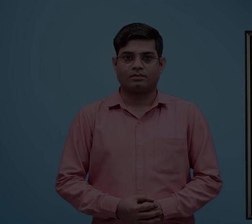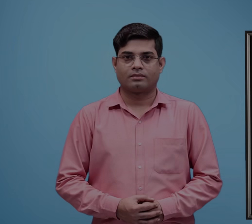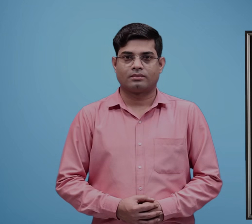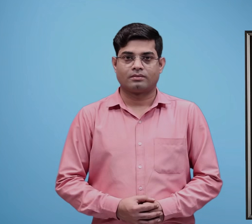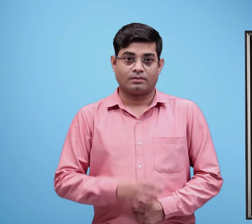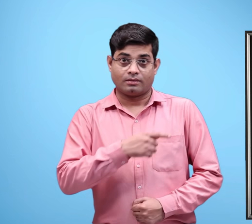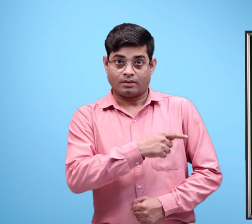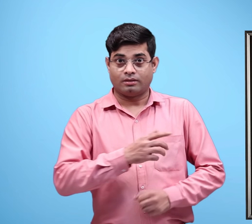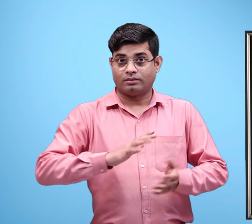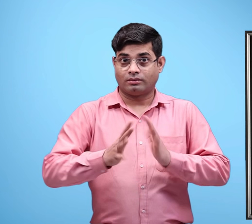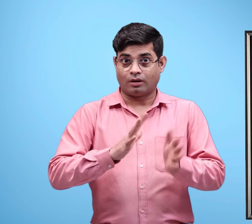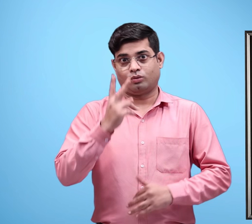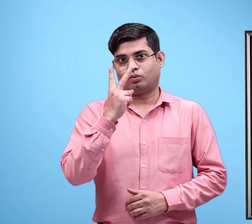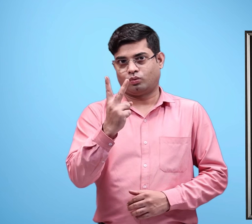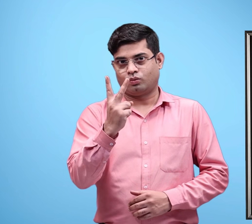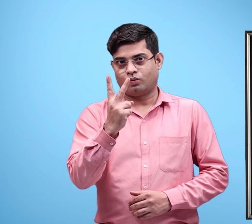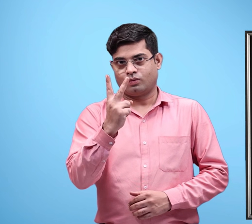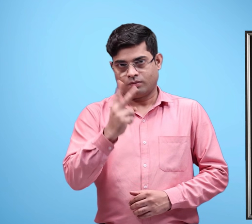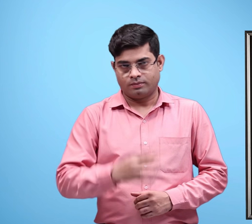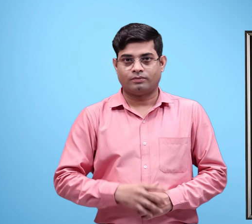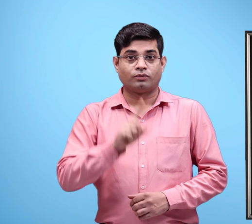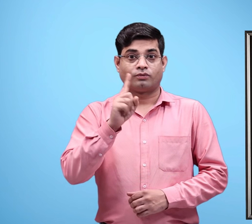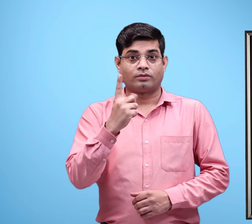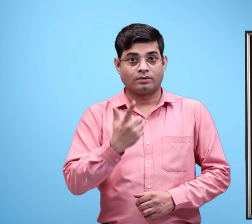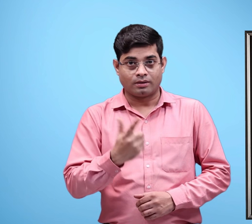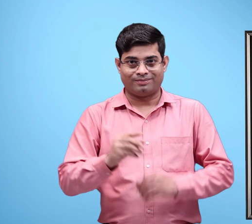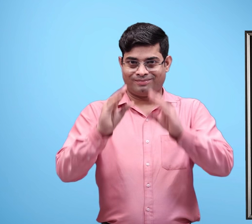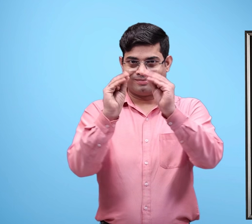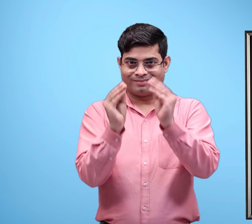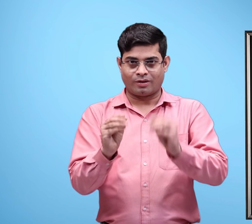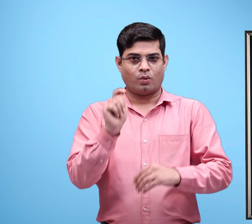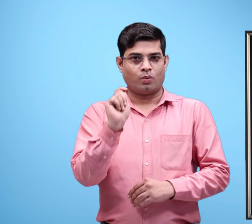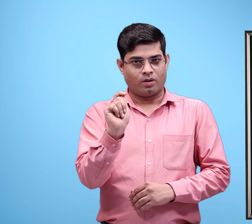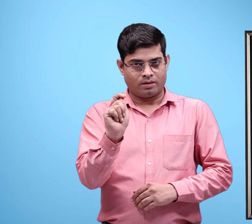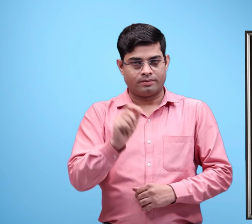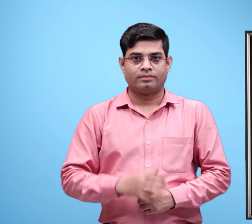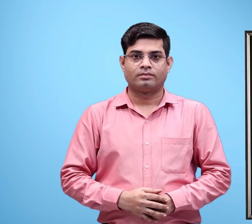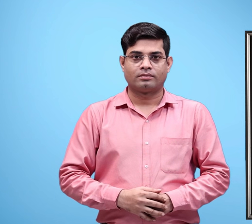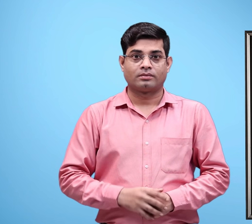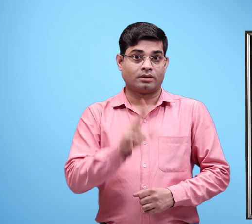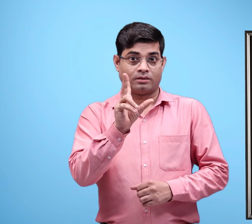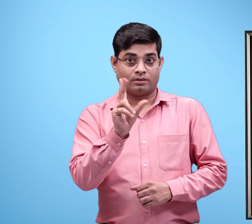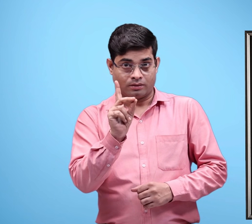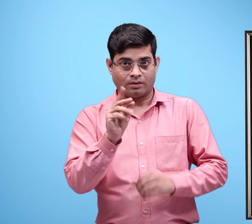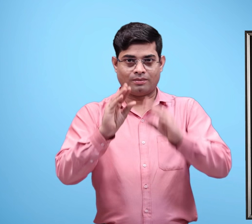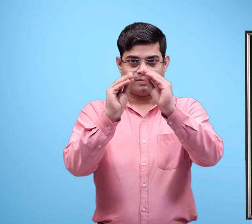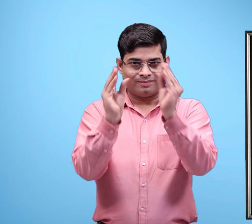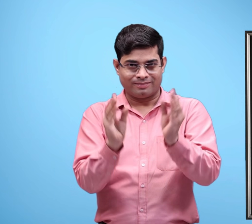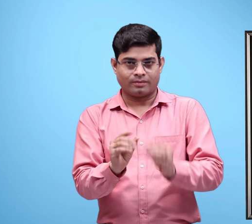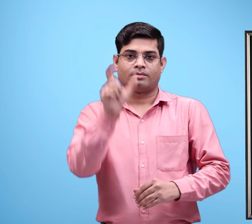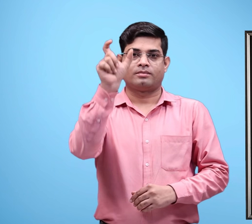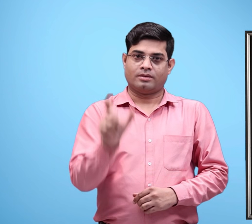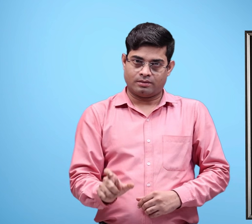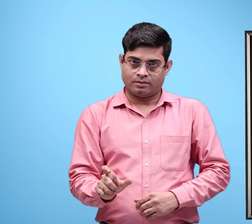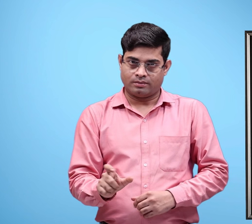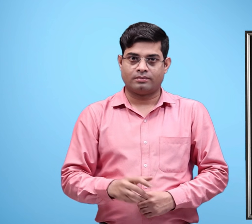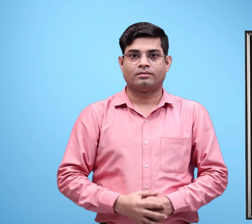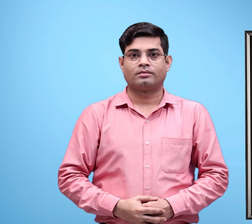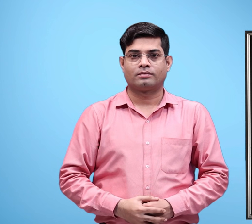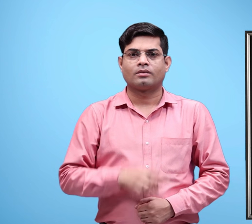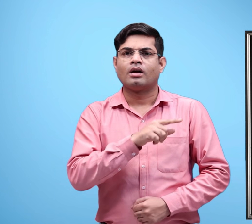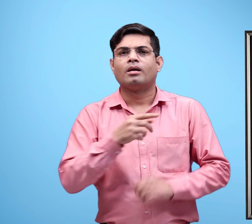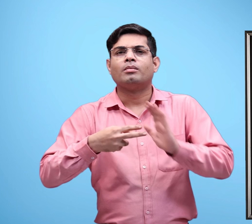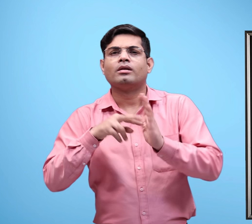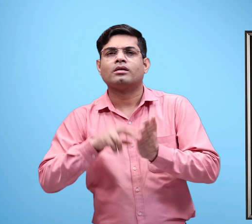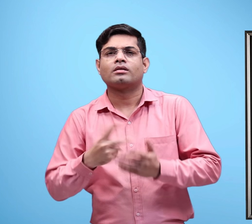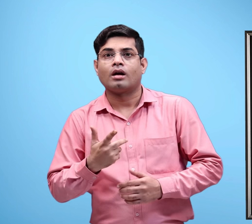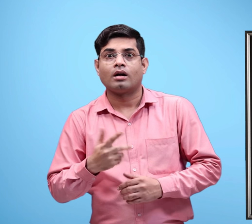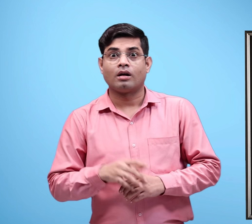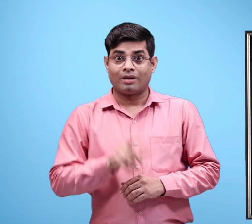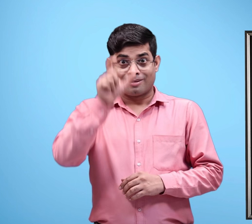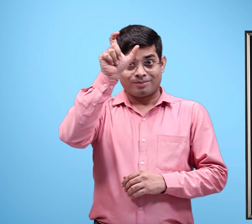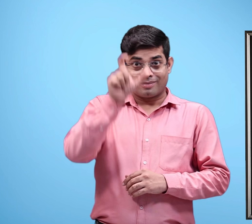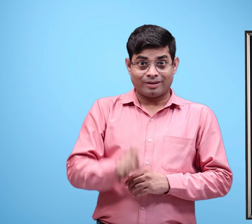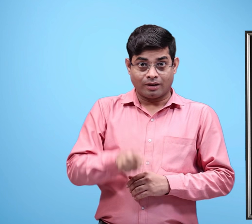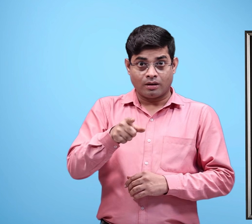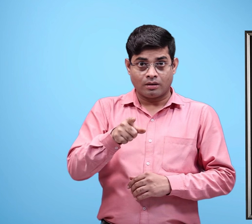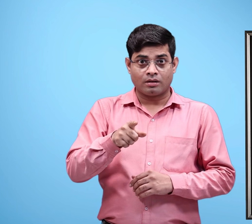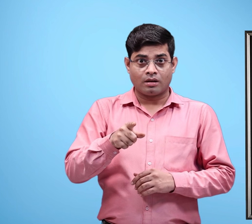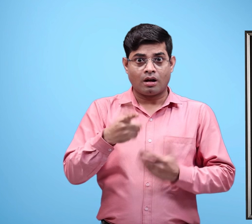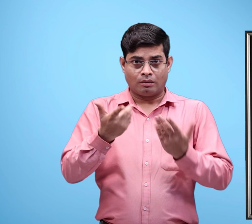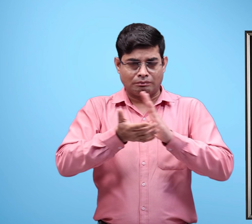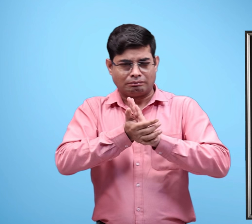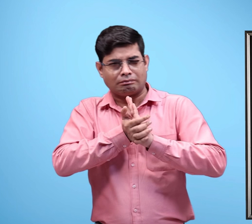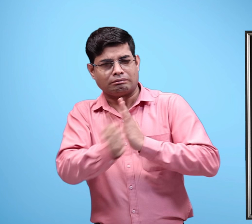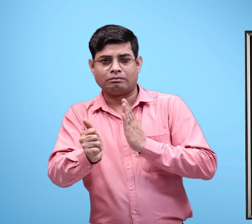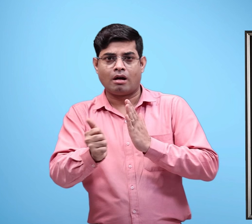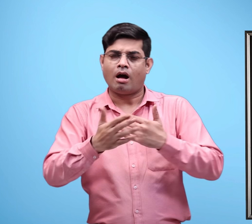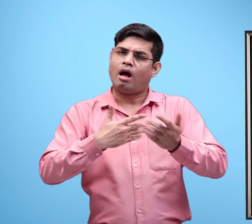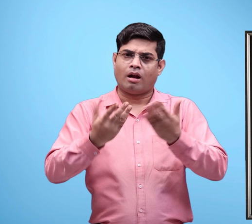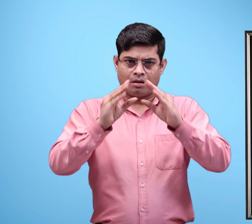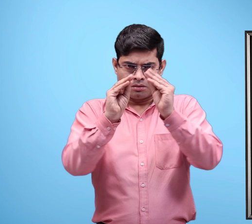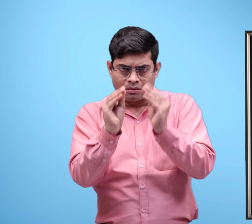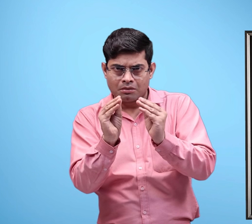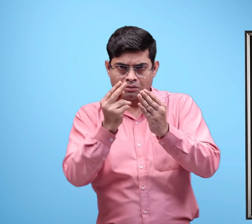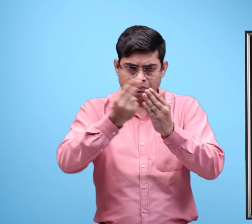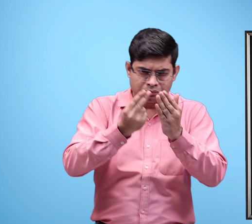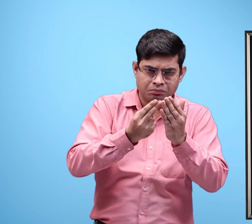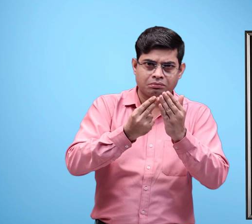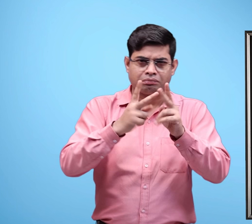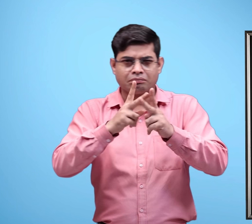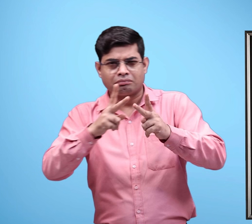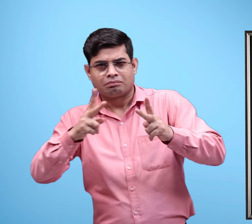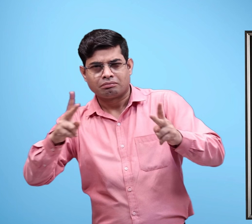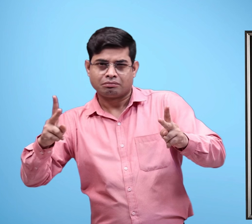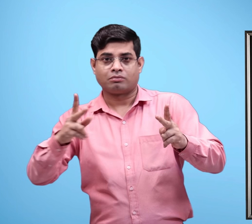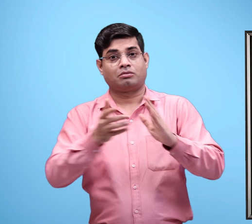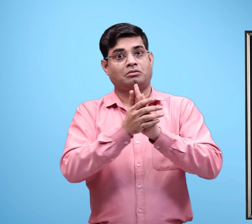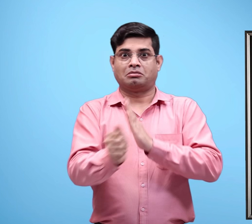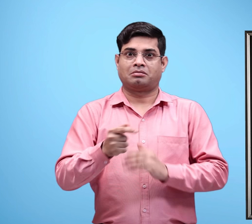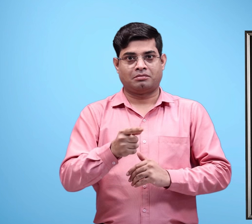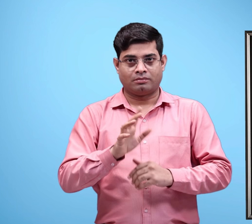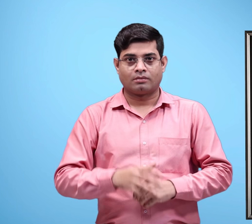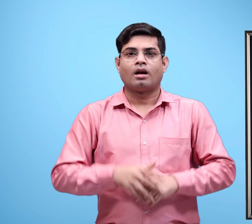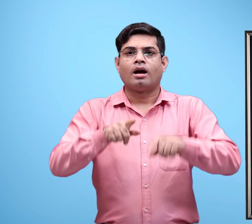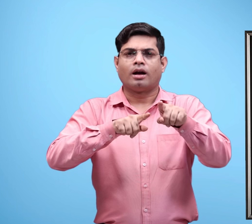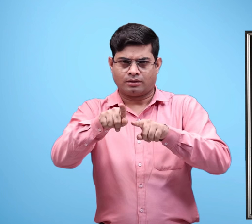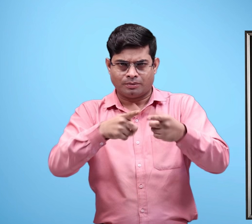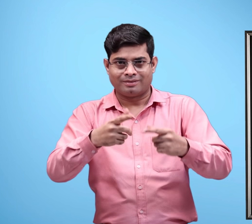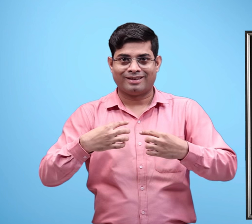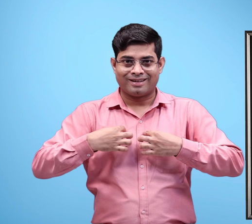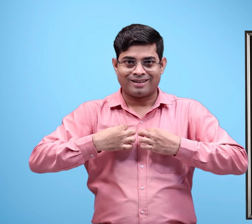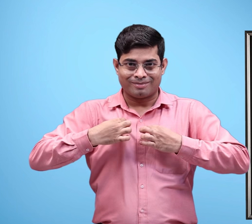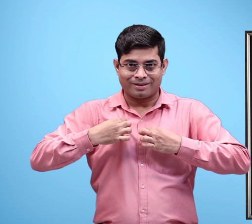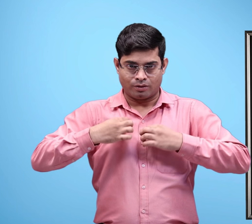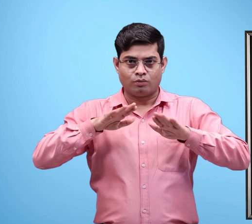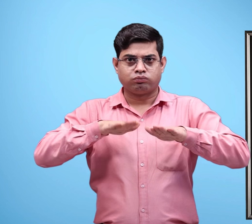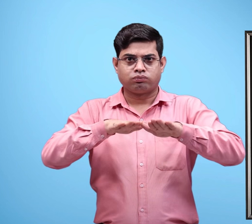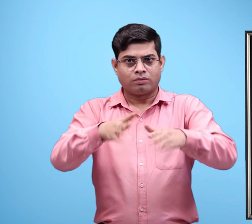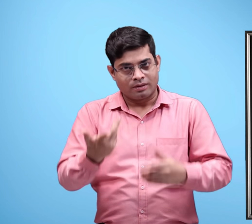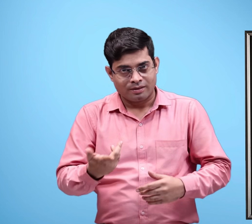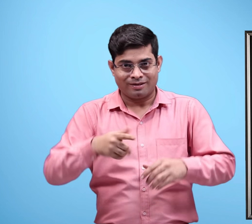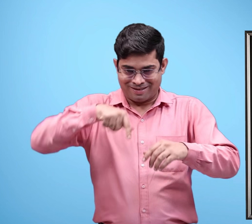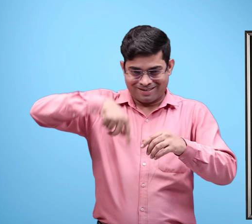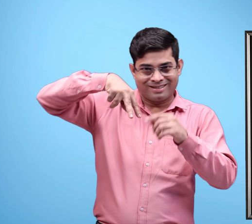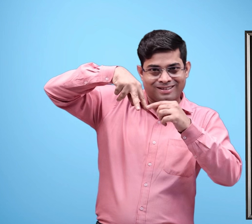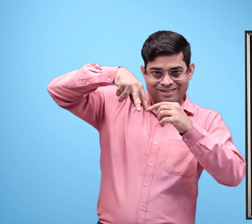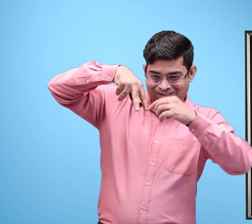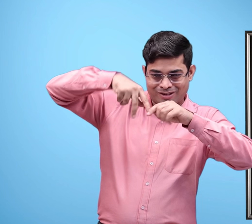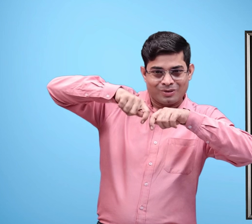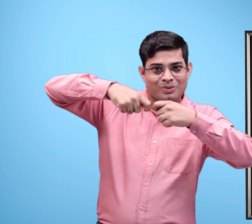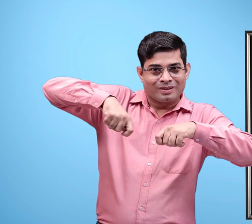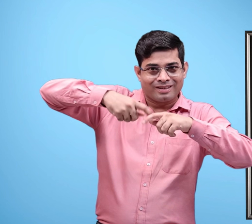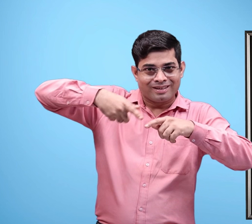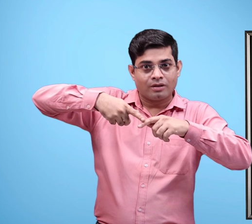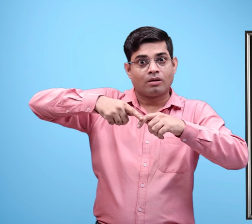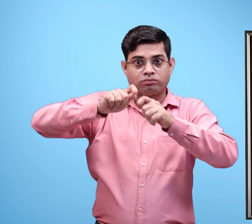This sign means craftsperson. It means a person who has skill in making crafts with hands, example, clothes,